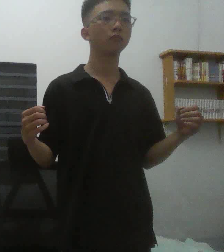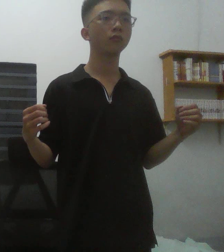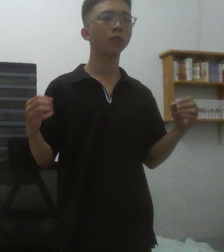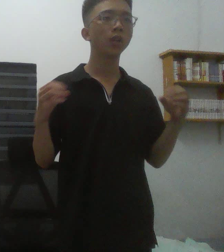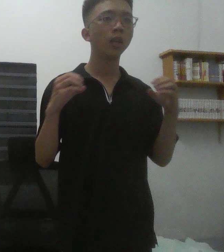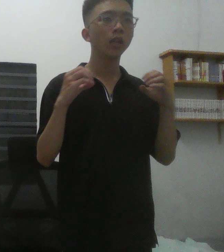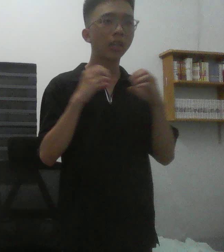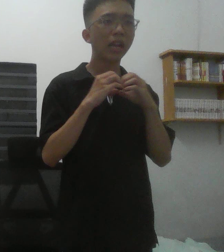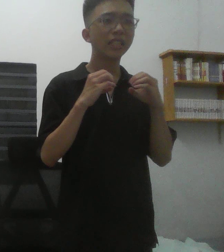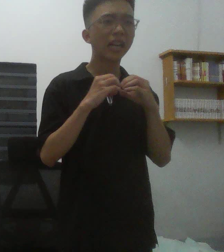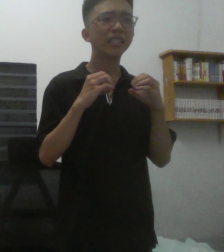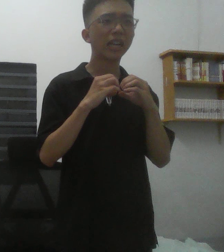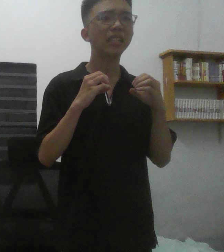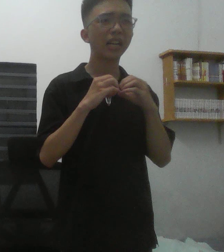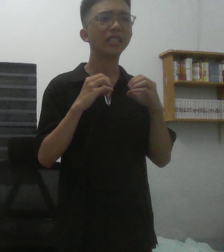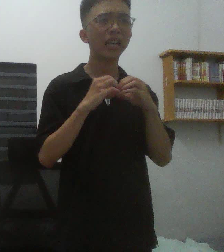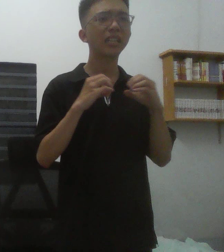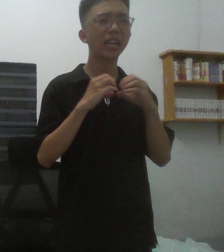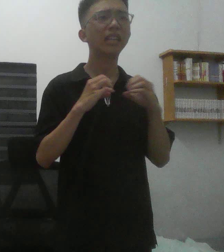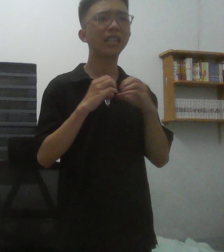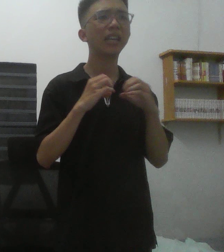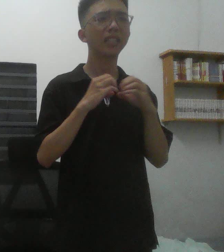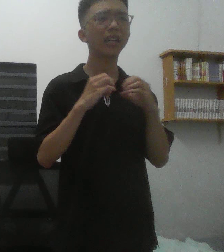cai nhau